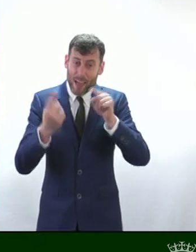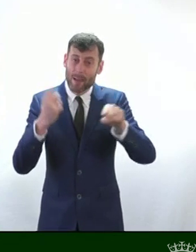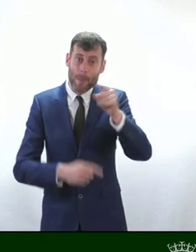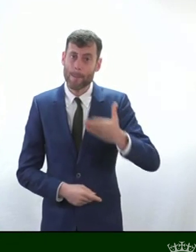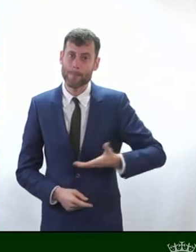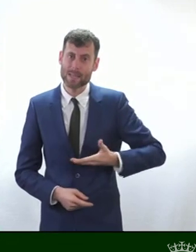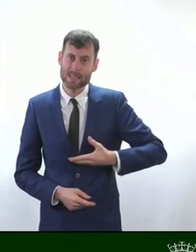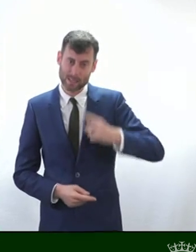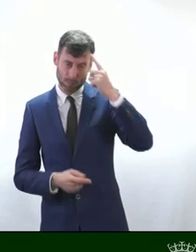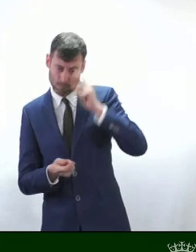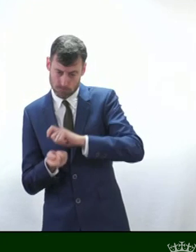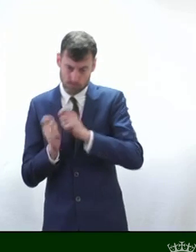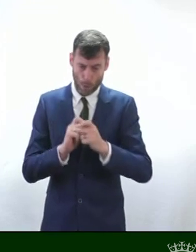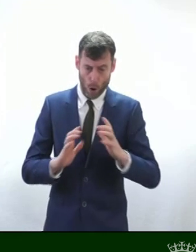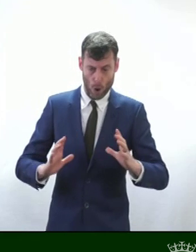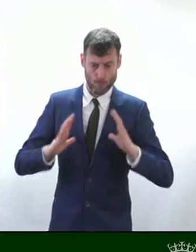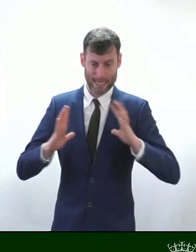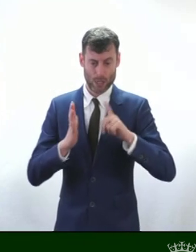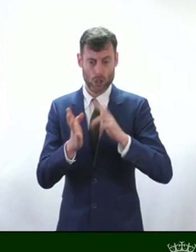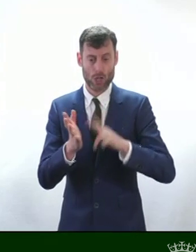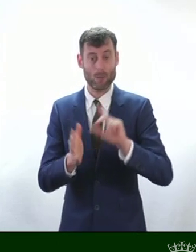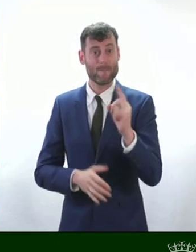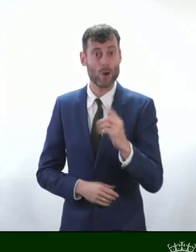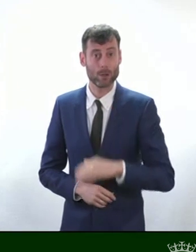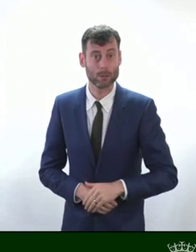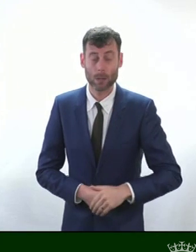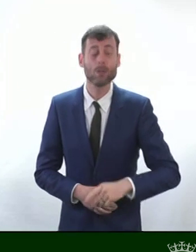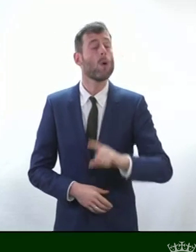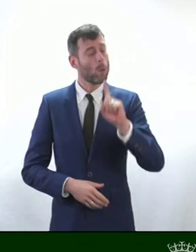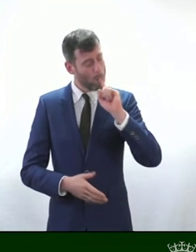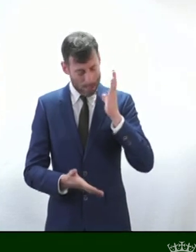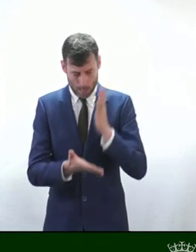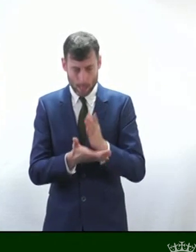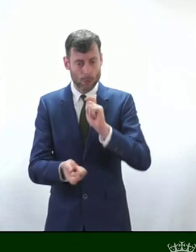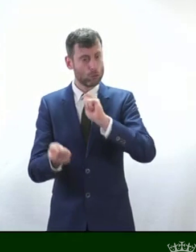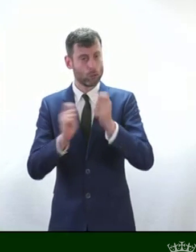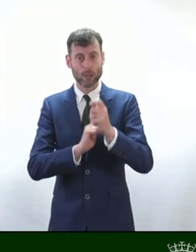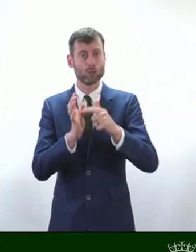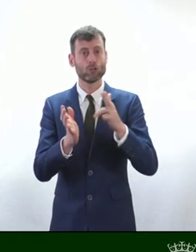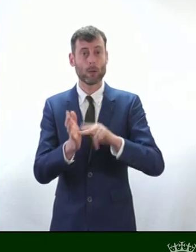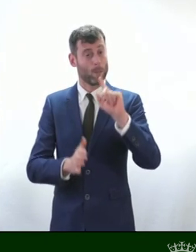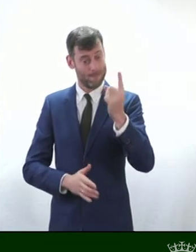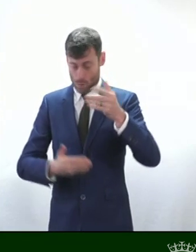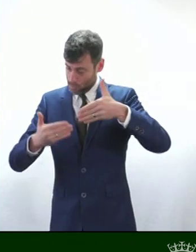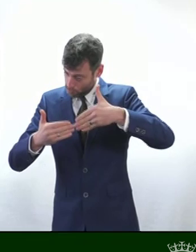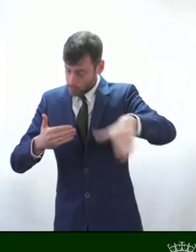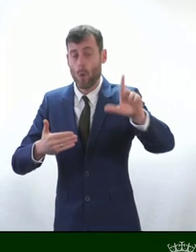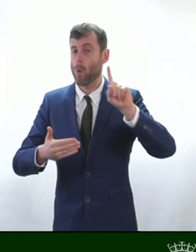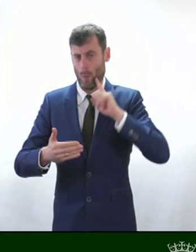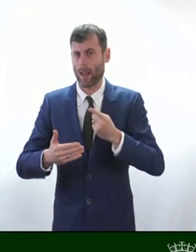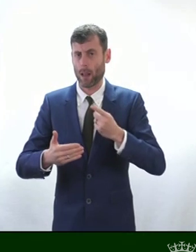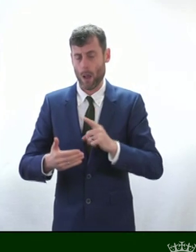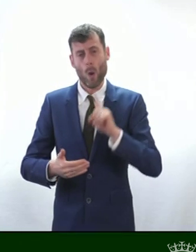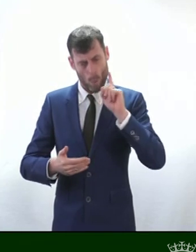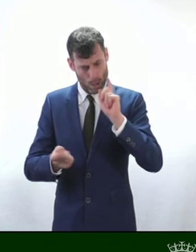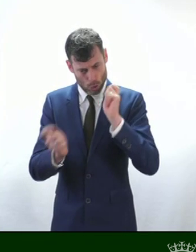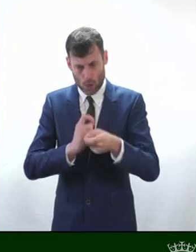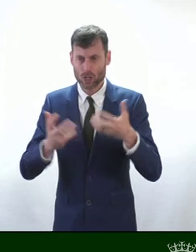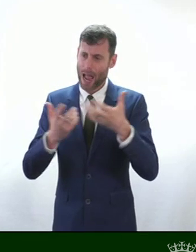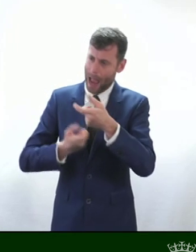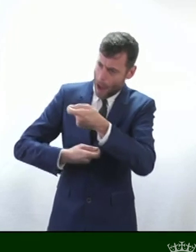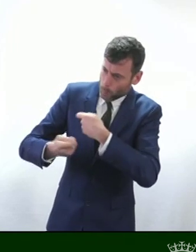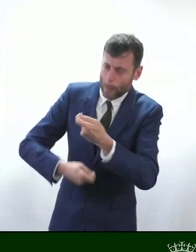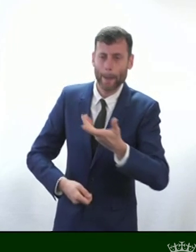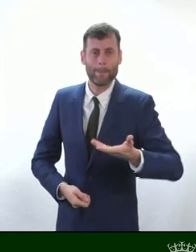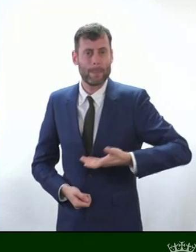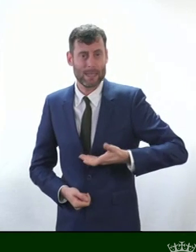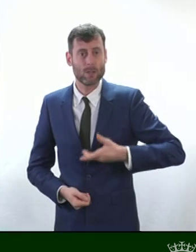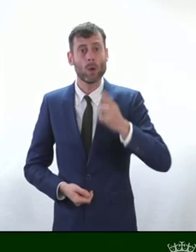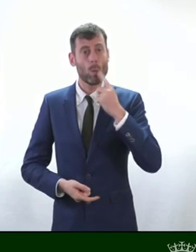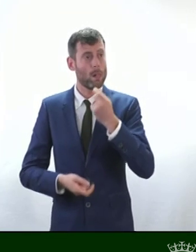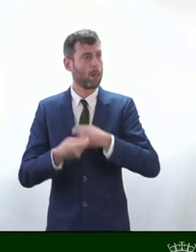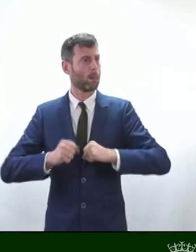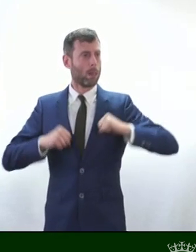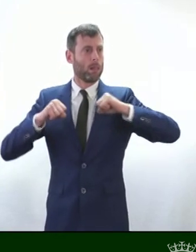We have all got to get ready, because under any view there is going to be change from 1 January—there will be change in the way we do business and there will be more opportunities for this country around the world.